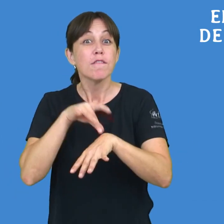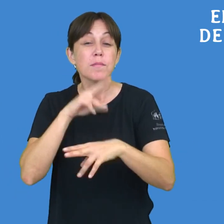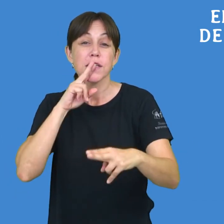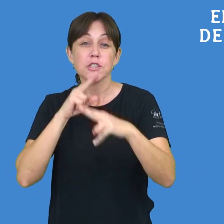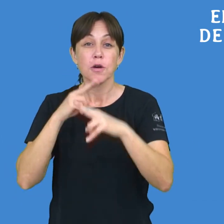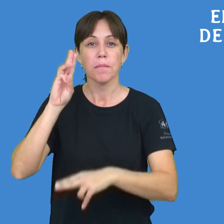nombre